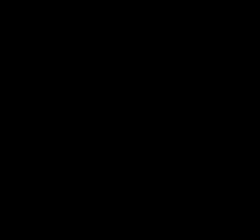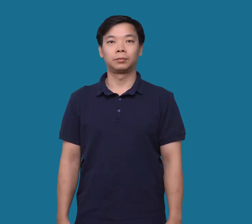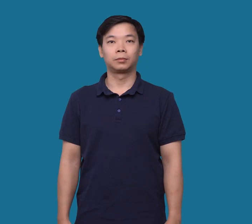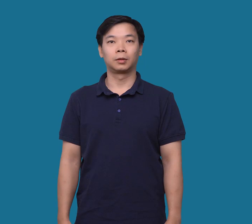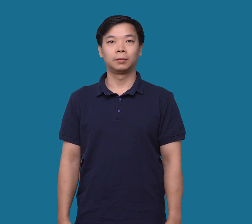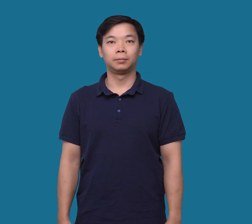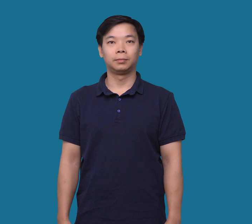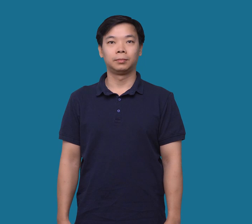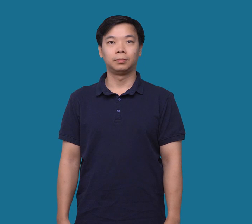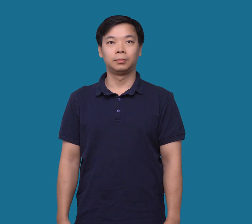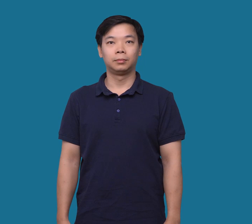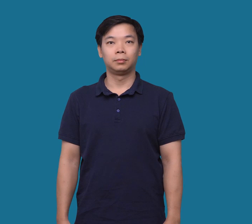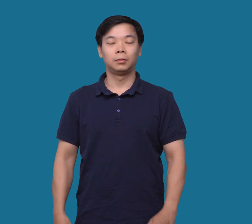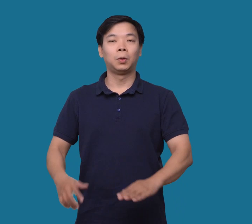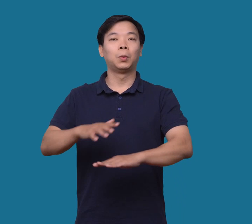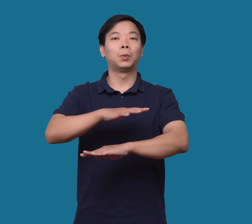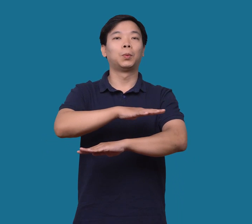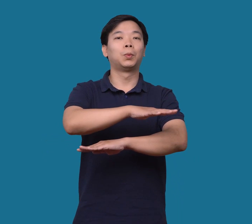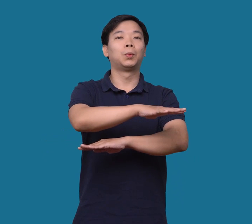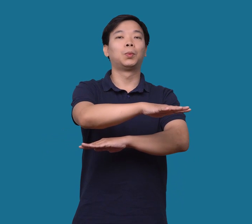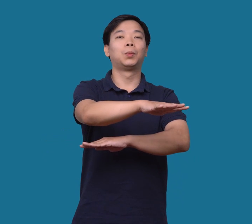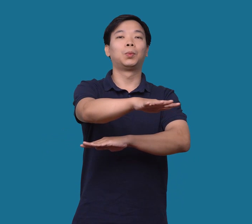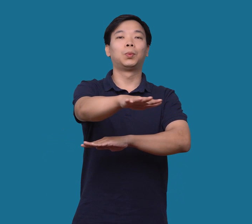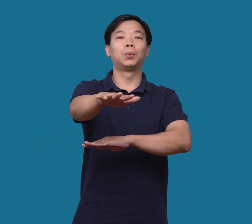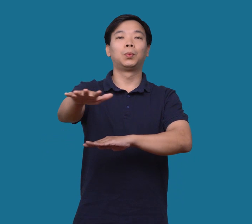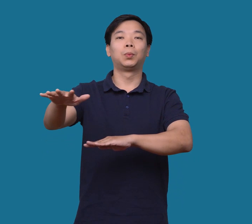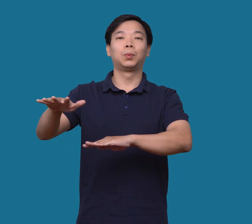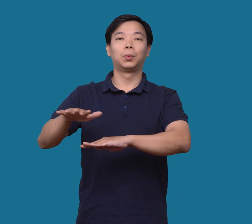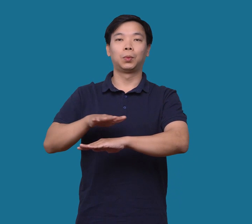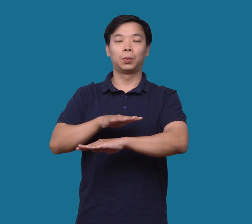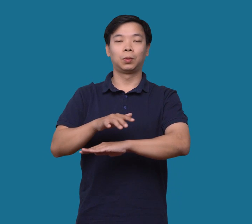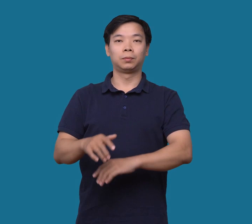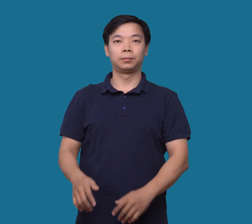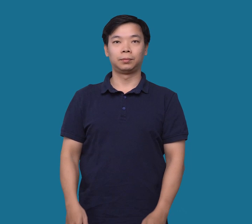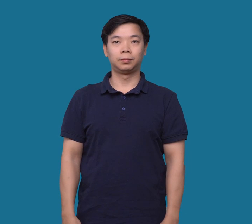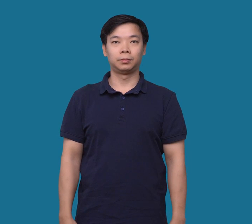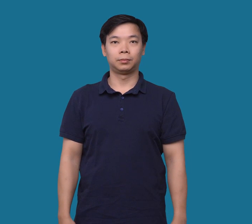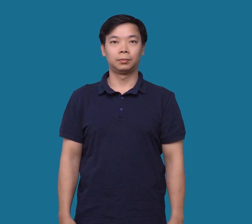an ninh